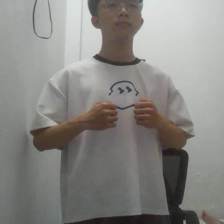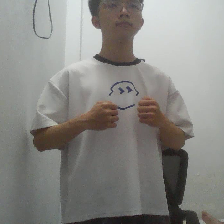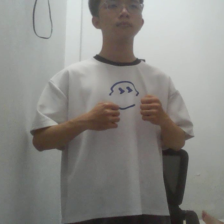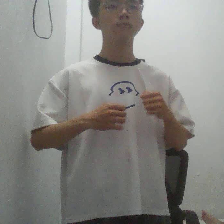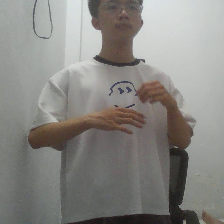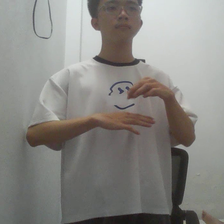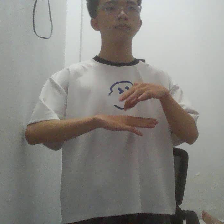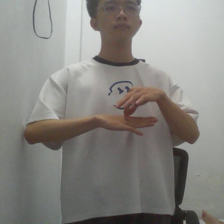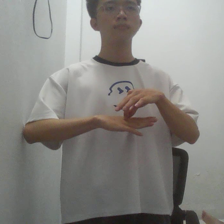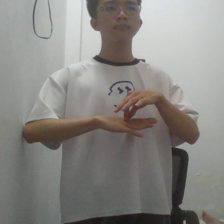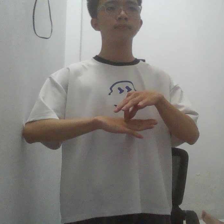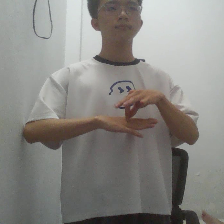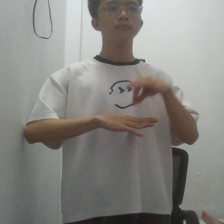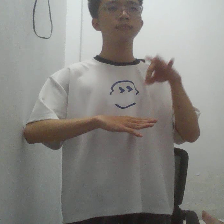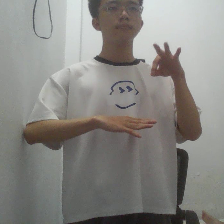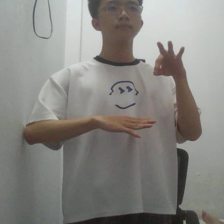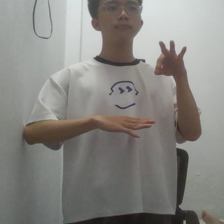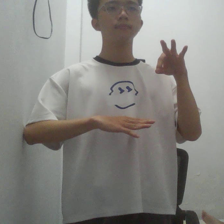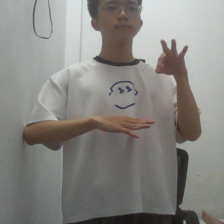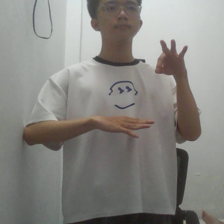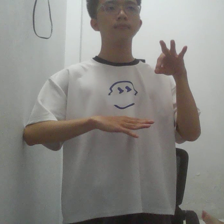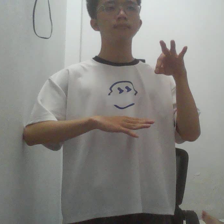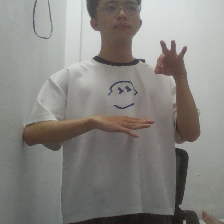tuan